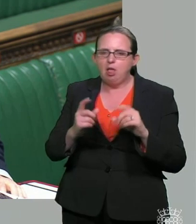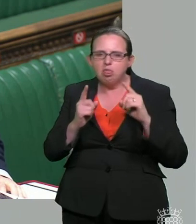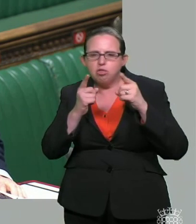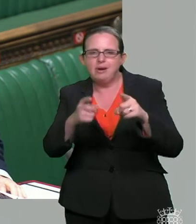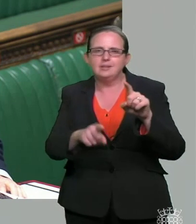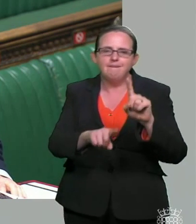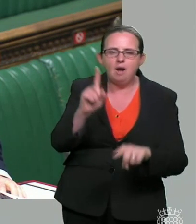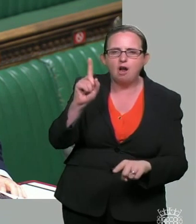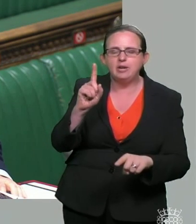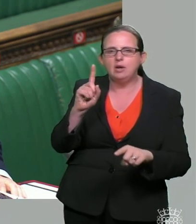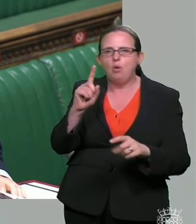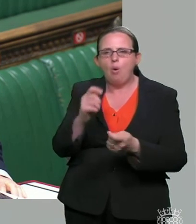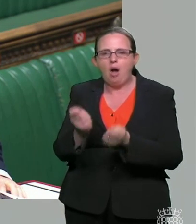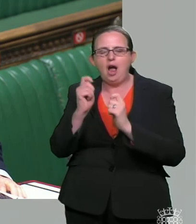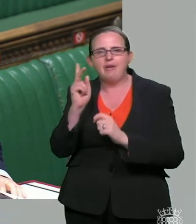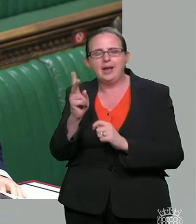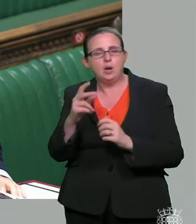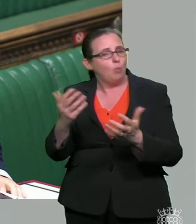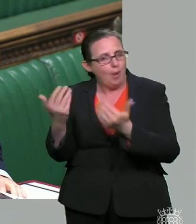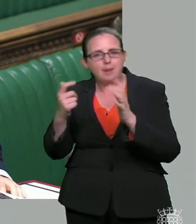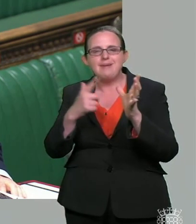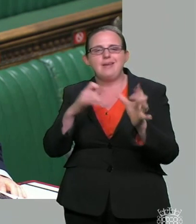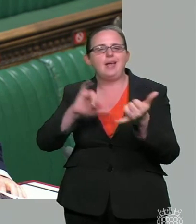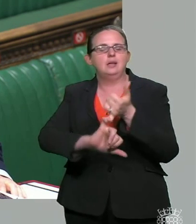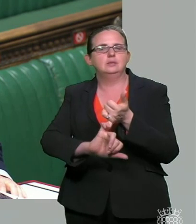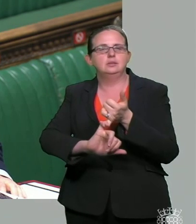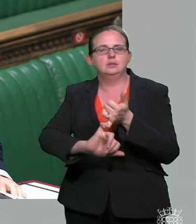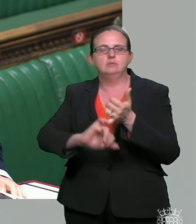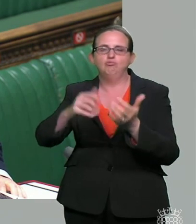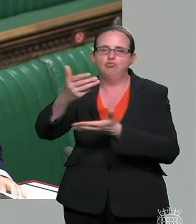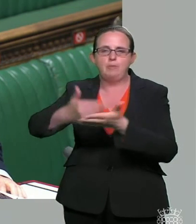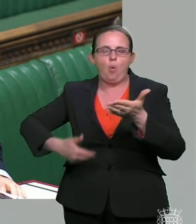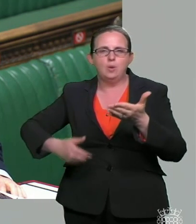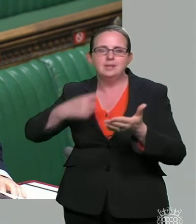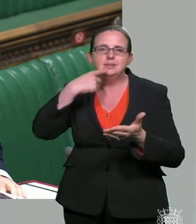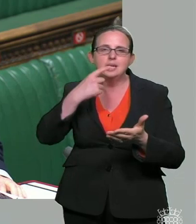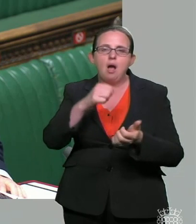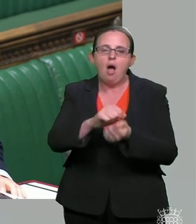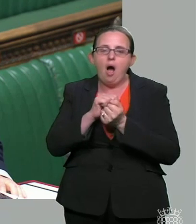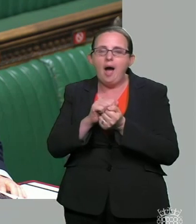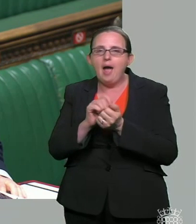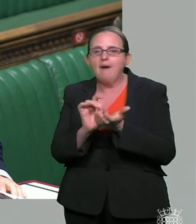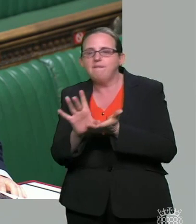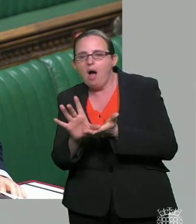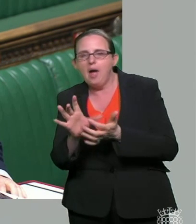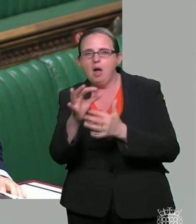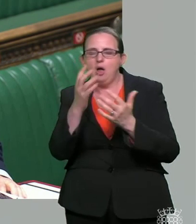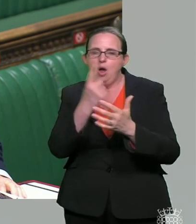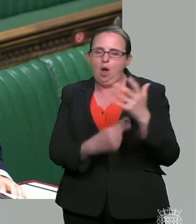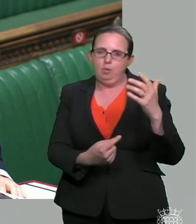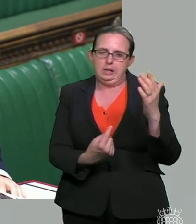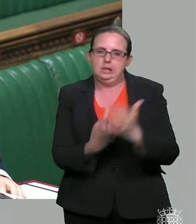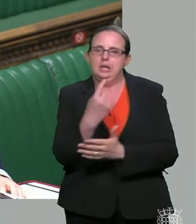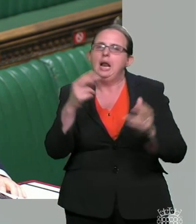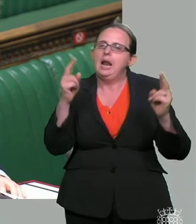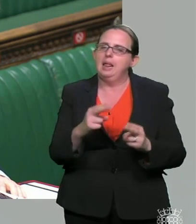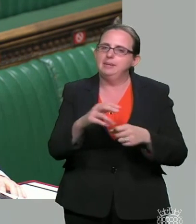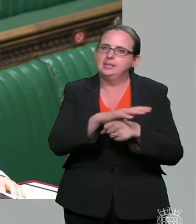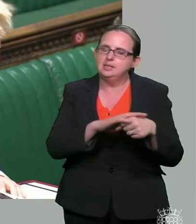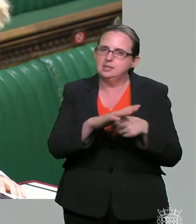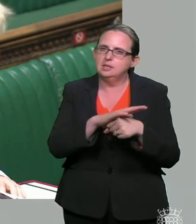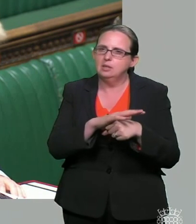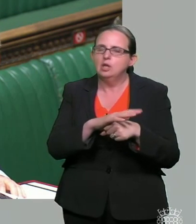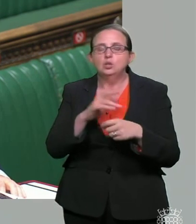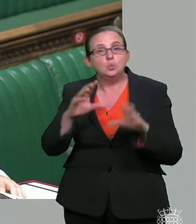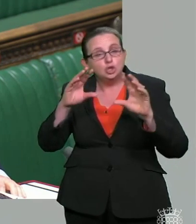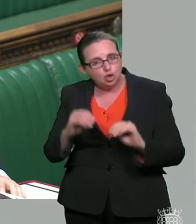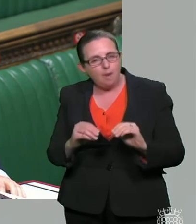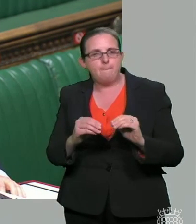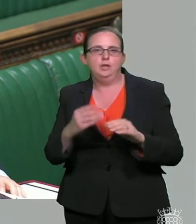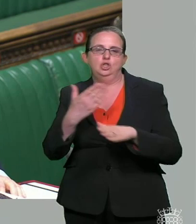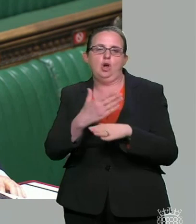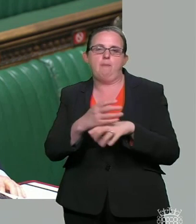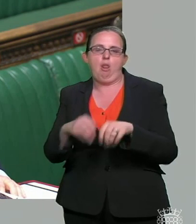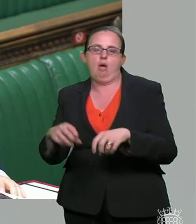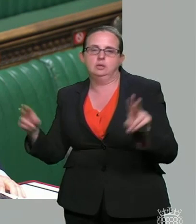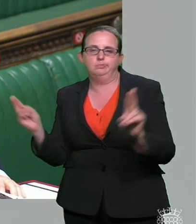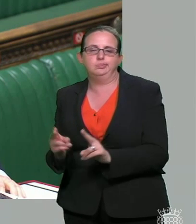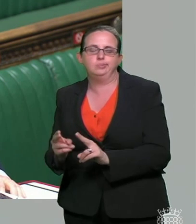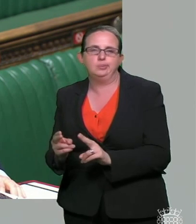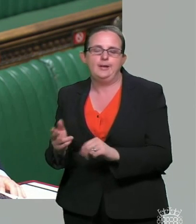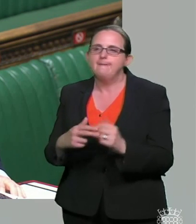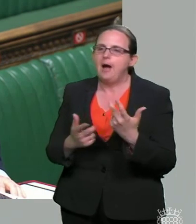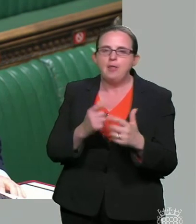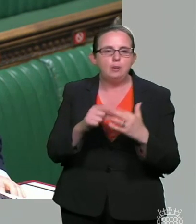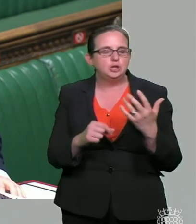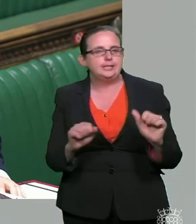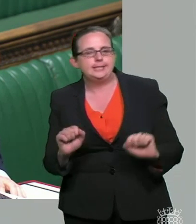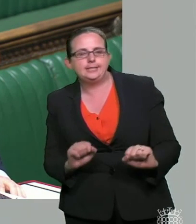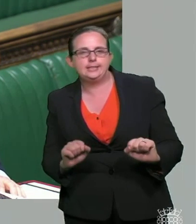We welcome the ACAS report, which finds that fire and rehire should be used only in limited circumstances, such as to prevent job losses, when other options have been exhausted.